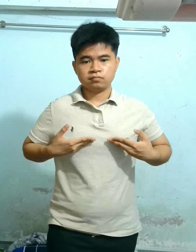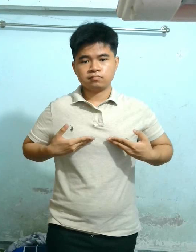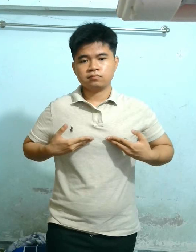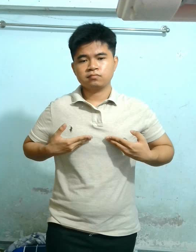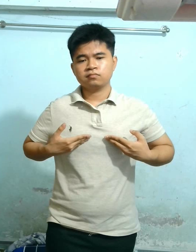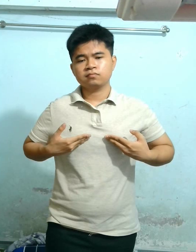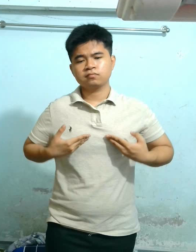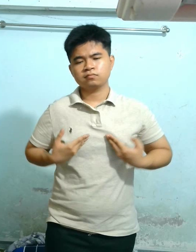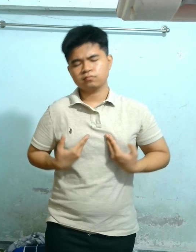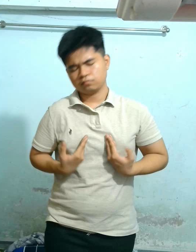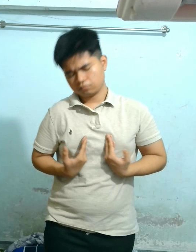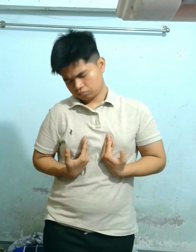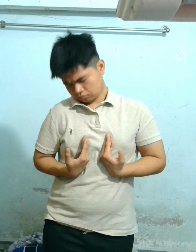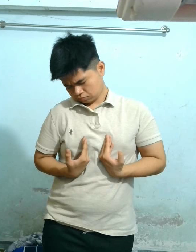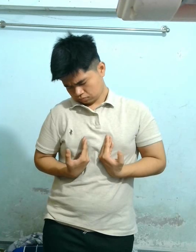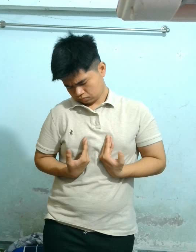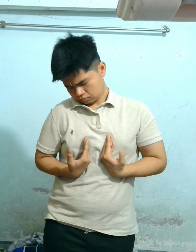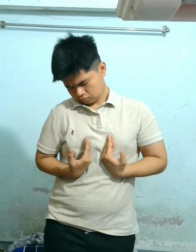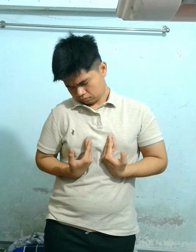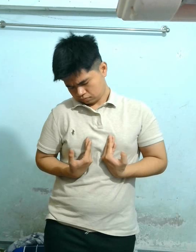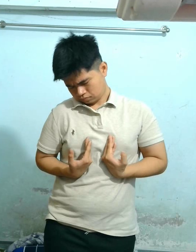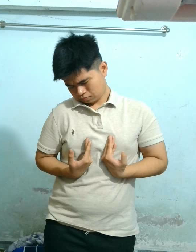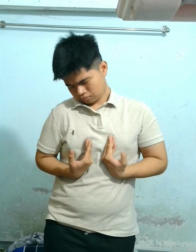met moi